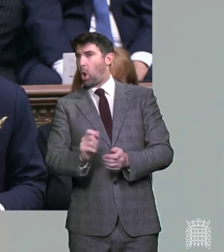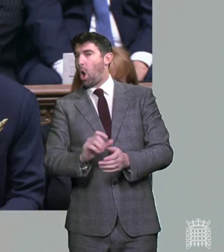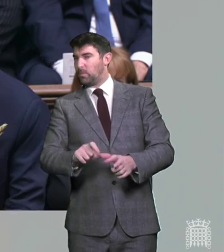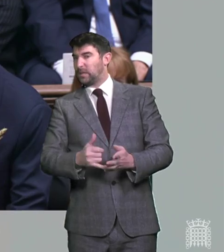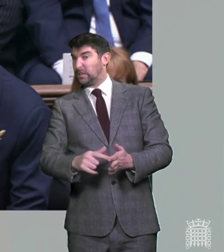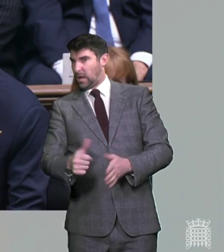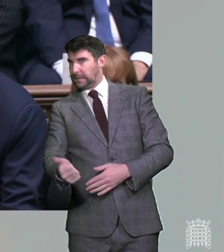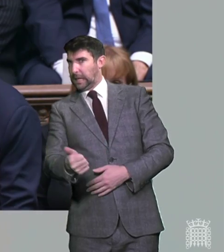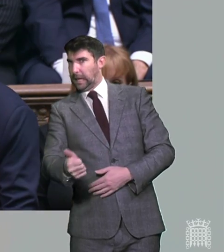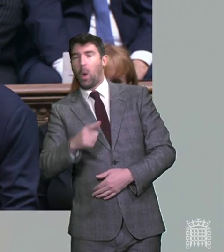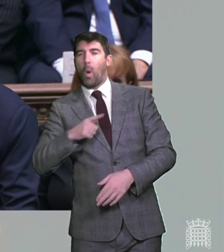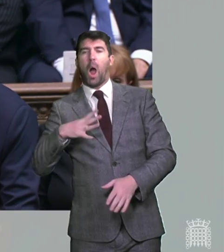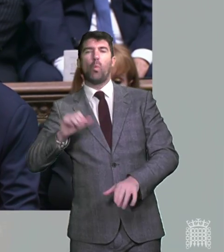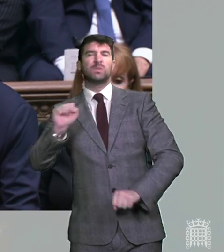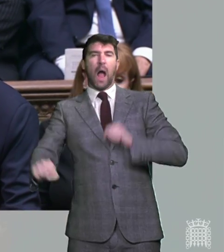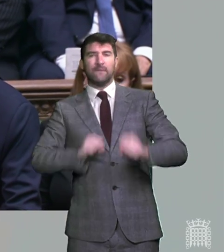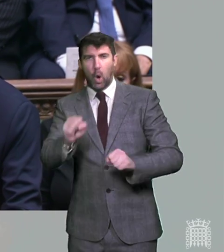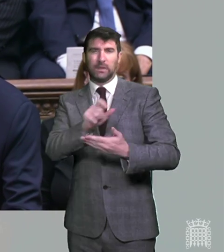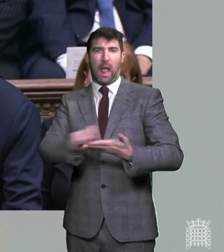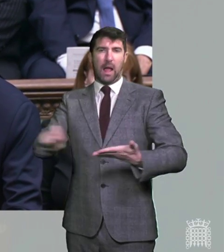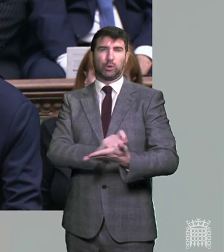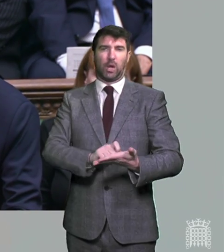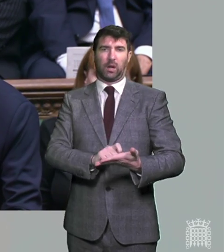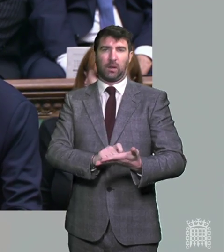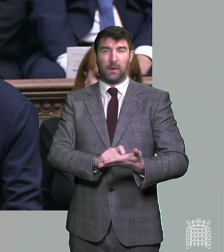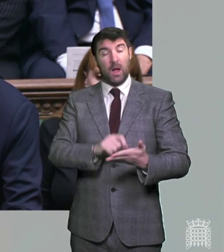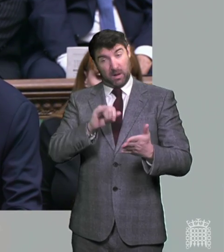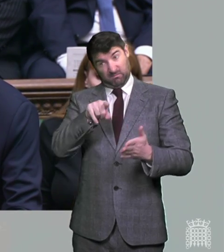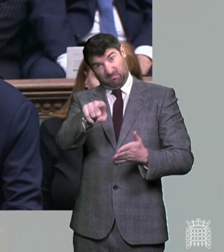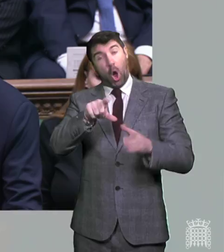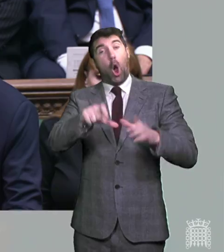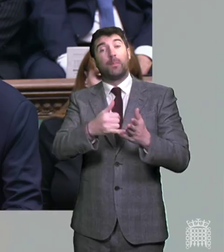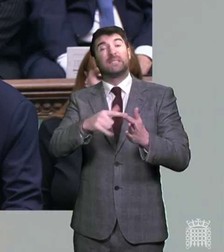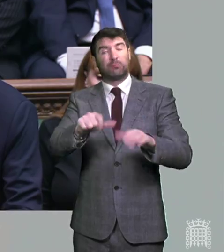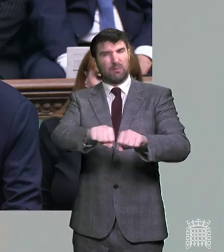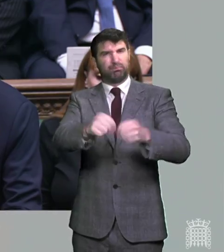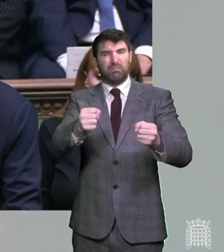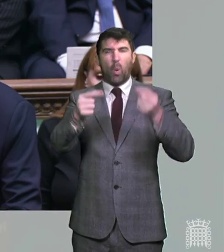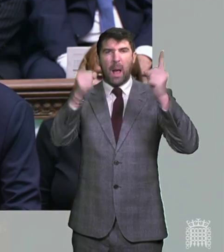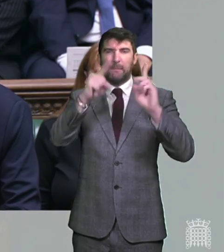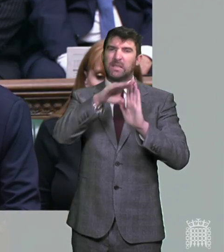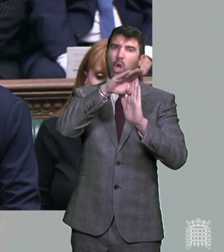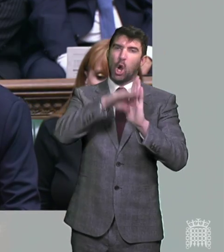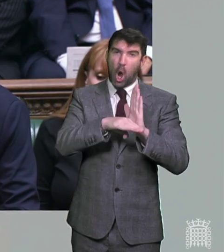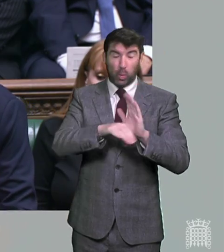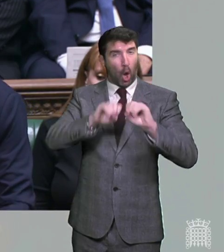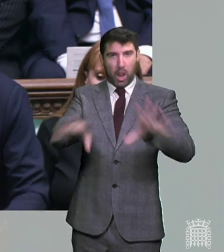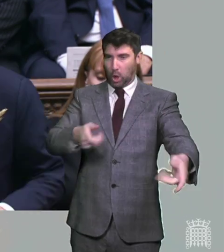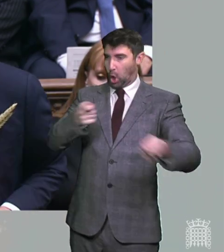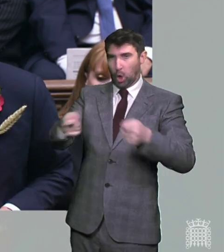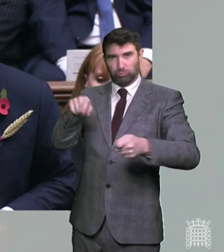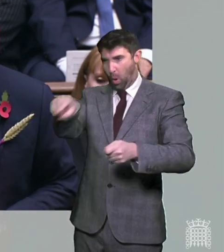She has broken the ministerial code, lost control of a refugee centre and put our security at risk.